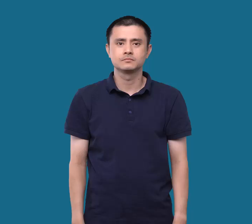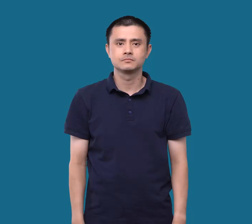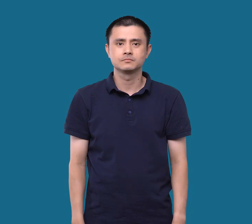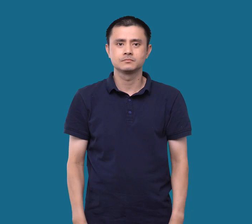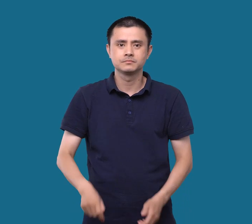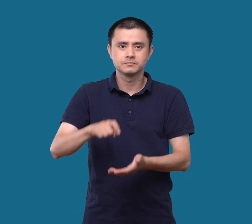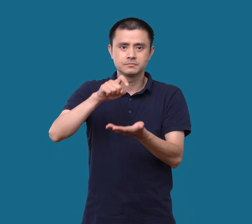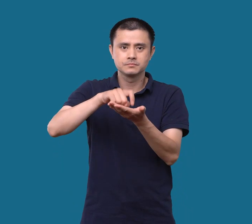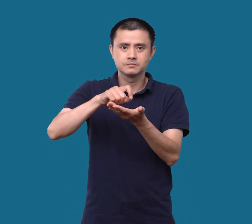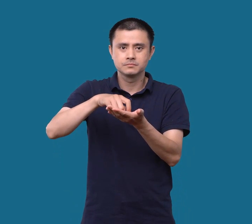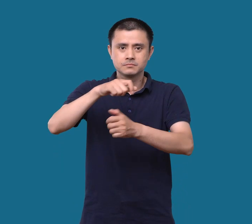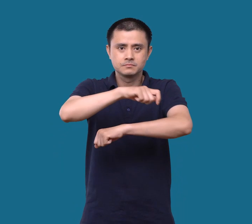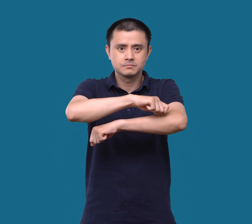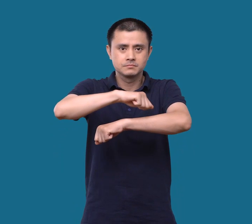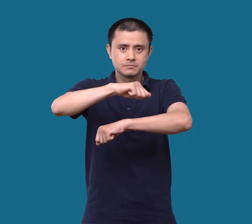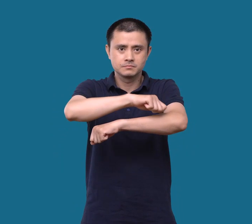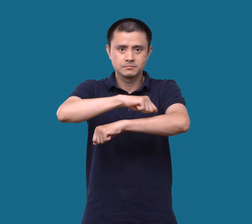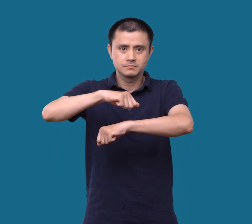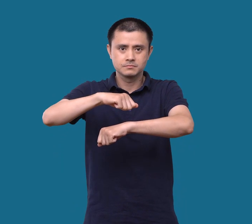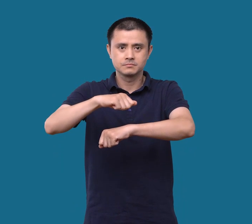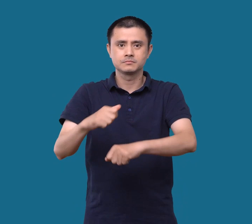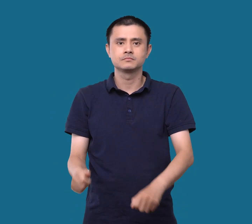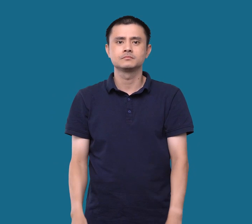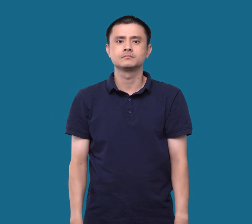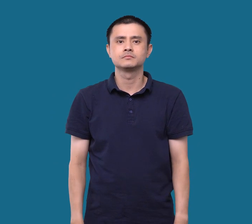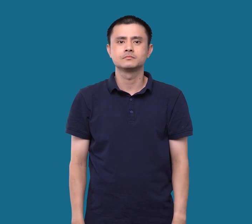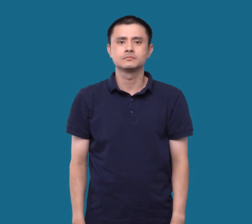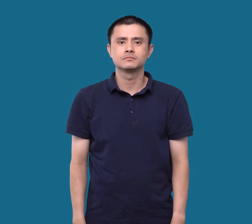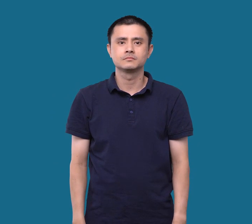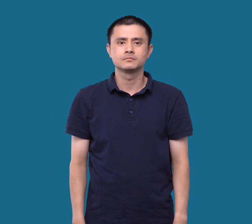lông gà